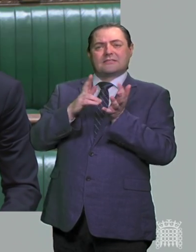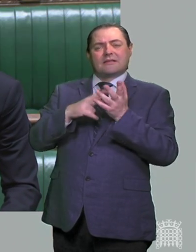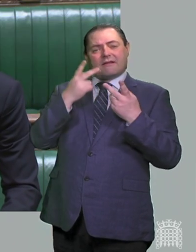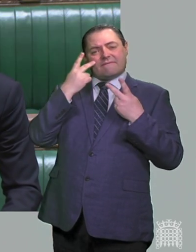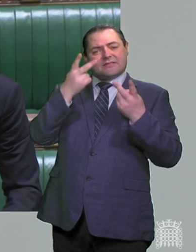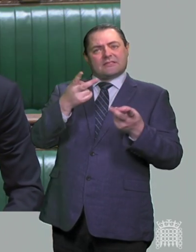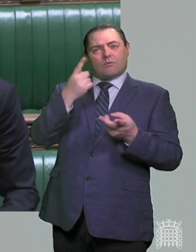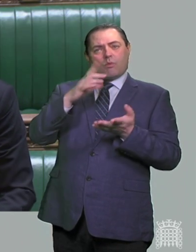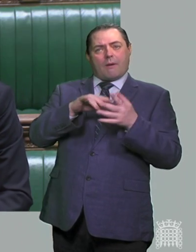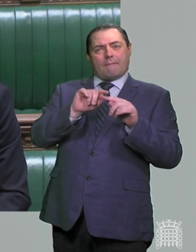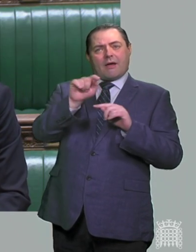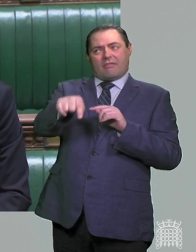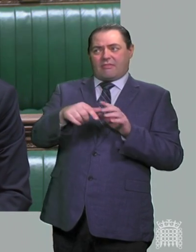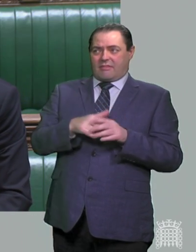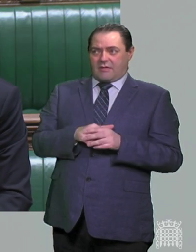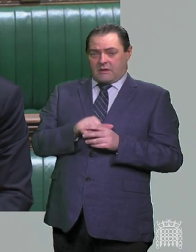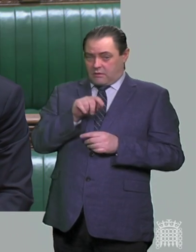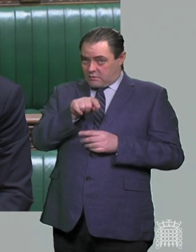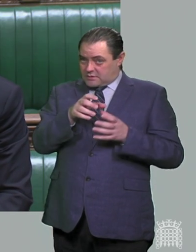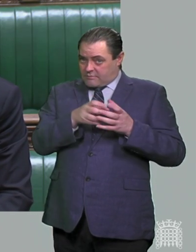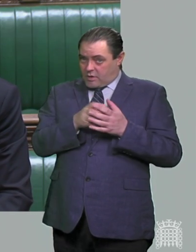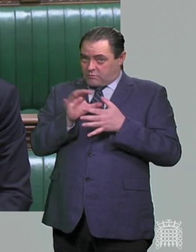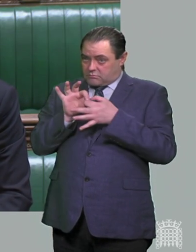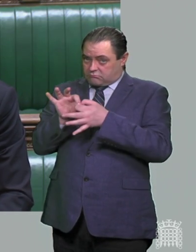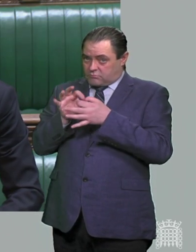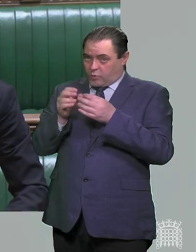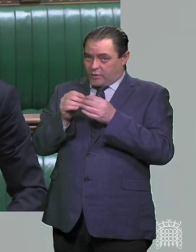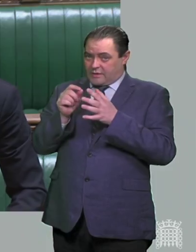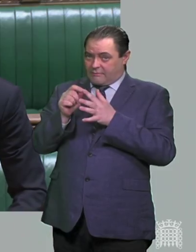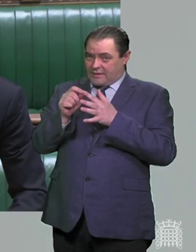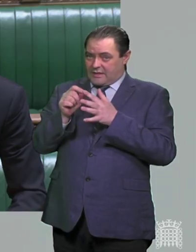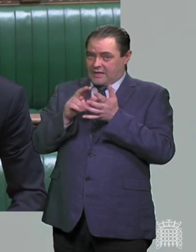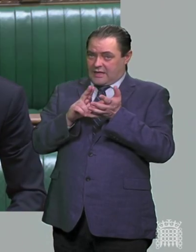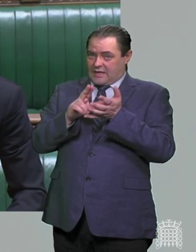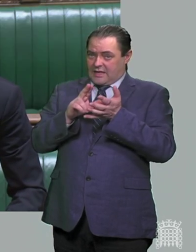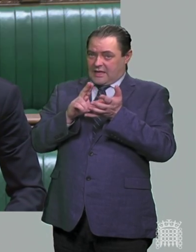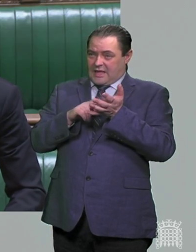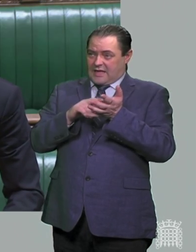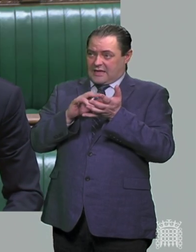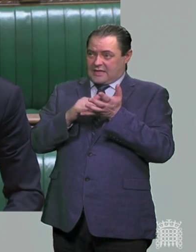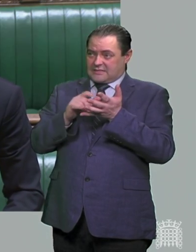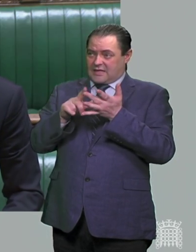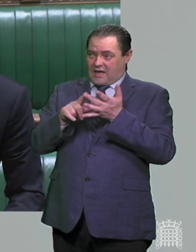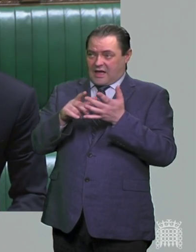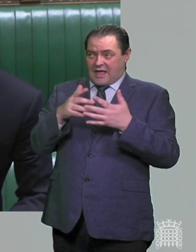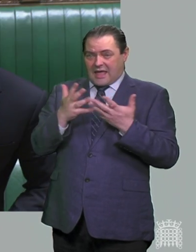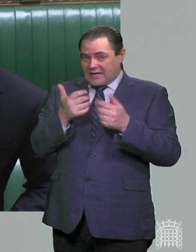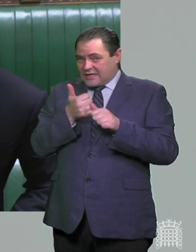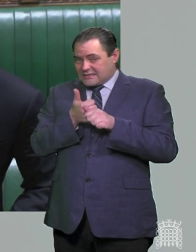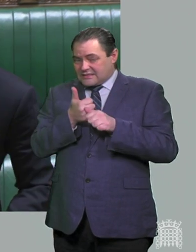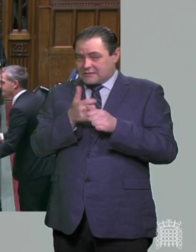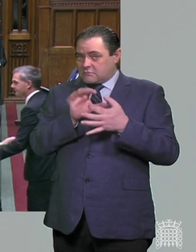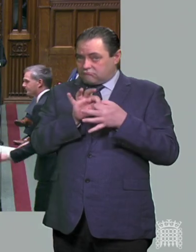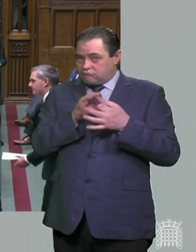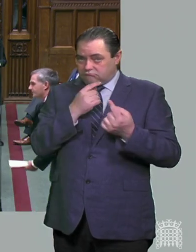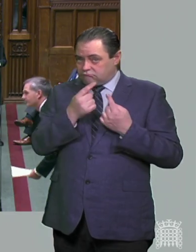Can the Secretary of State confirm that his Department will continue to work closely with the PSNI during this challenging period and anticipate any assistance that it might need?